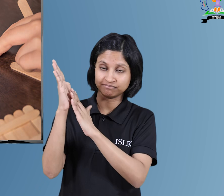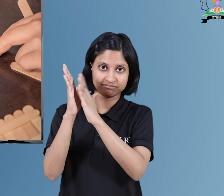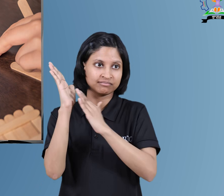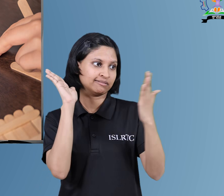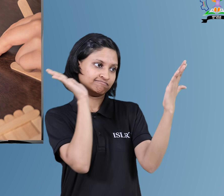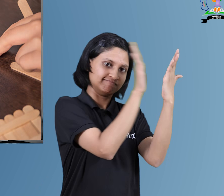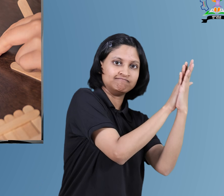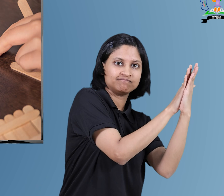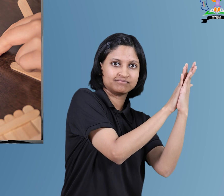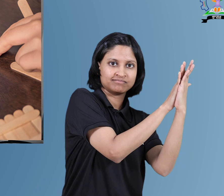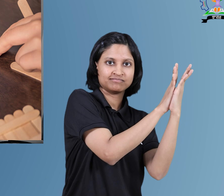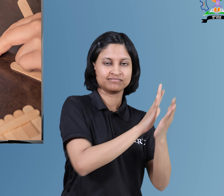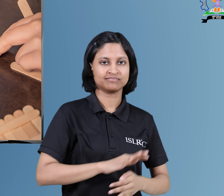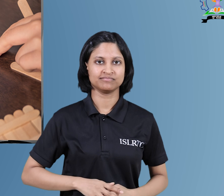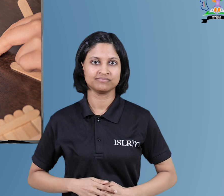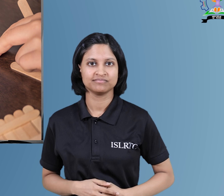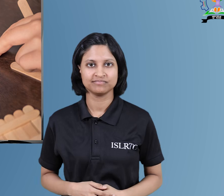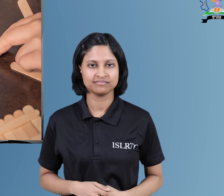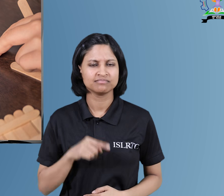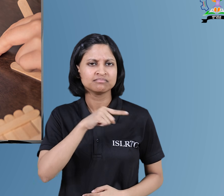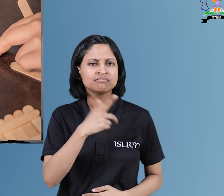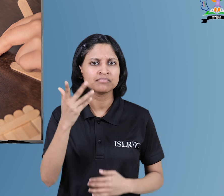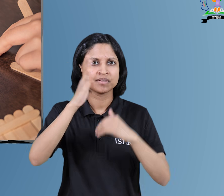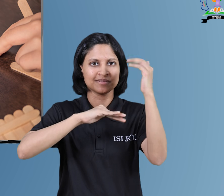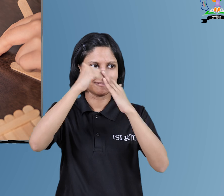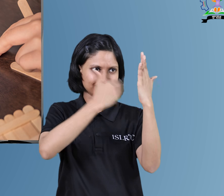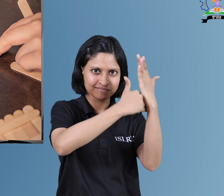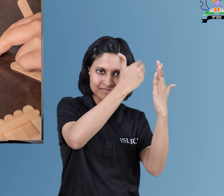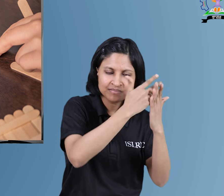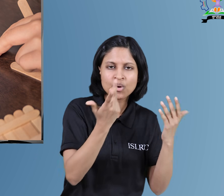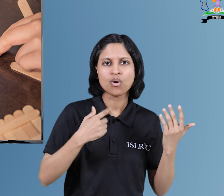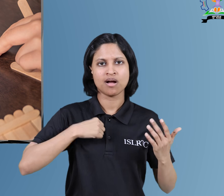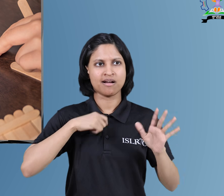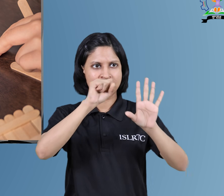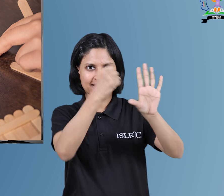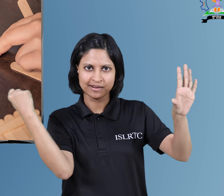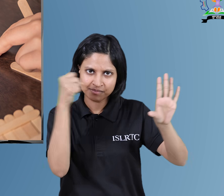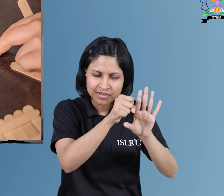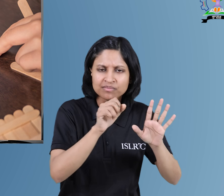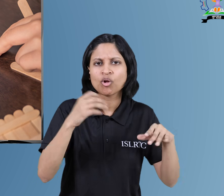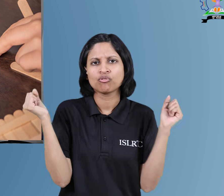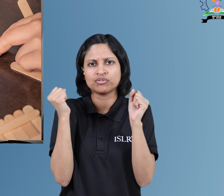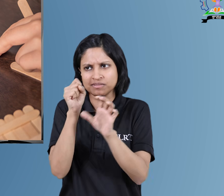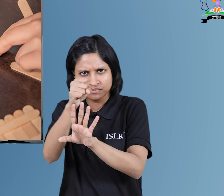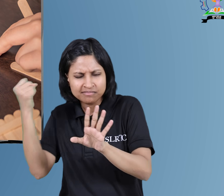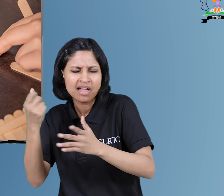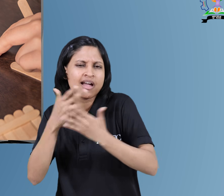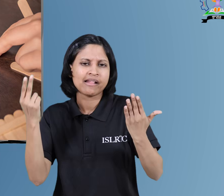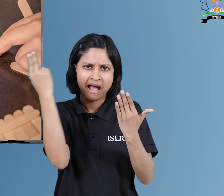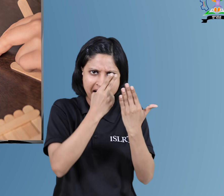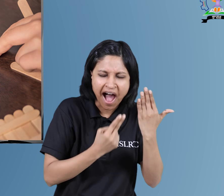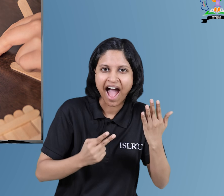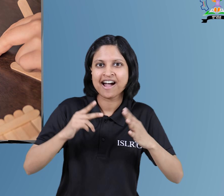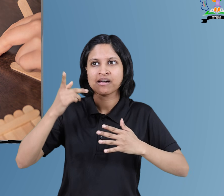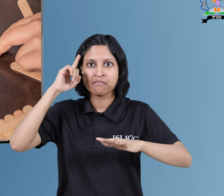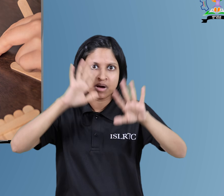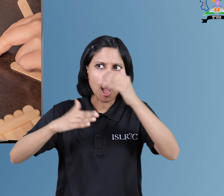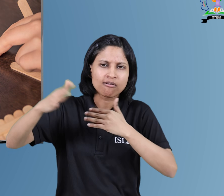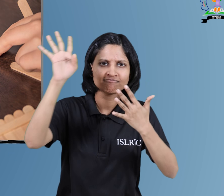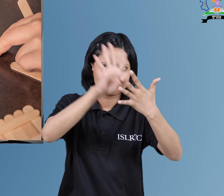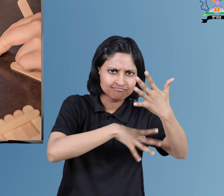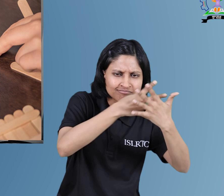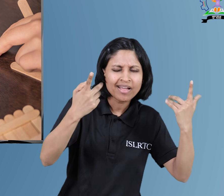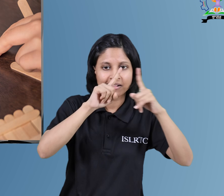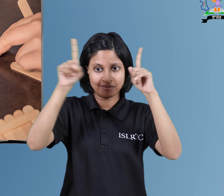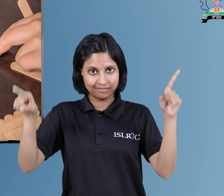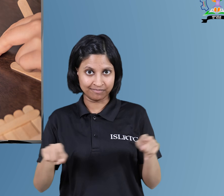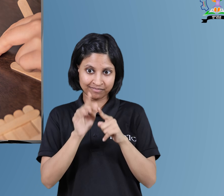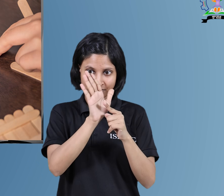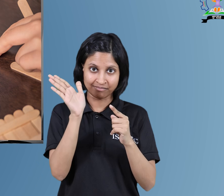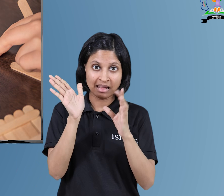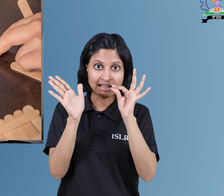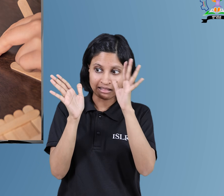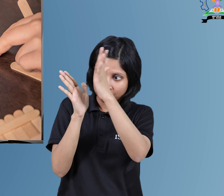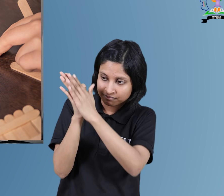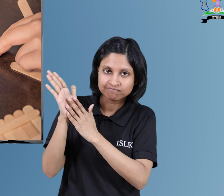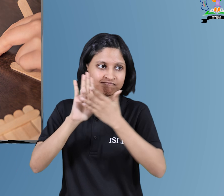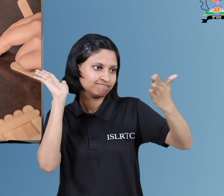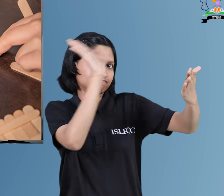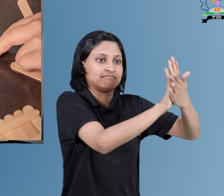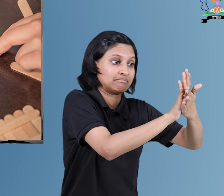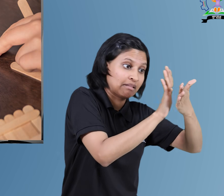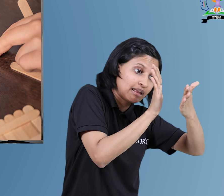Stick Sticking something on a wall, cupboard or fridge, such as a painting or a schedule using glue.